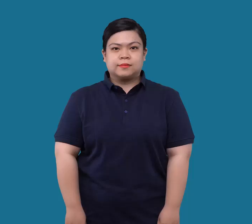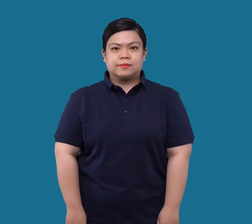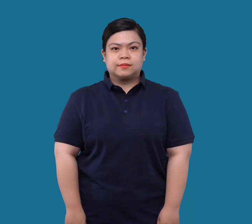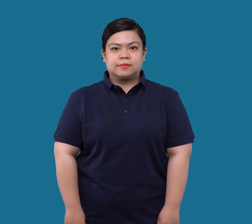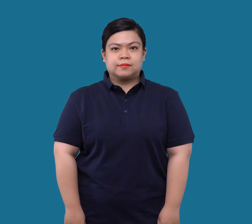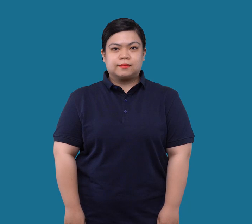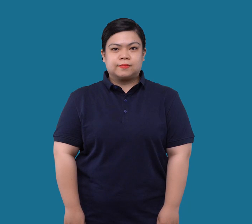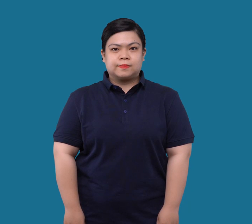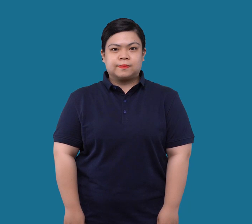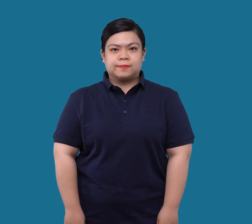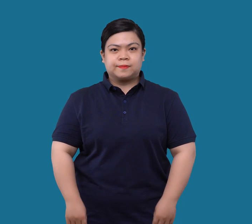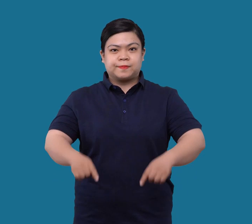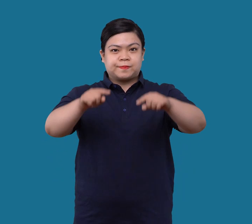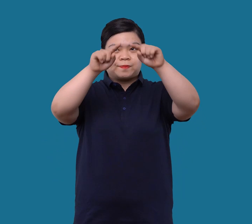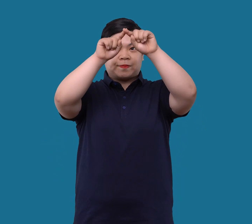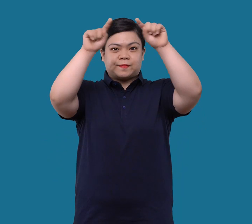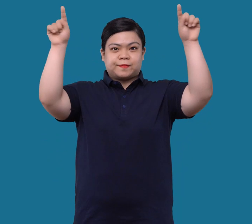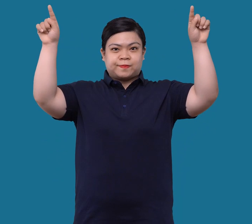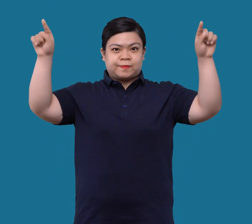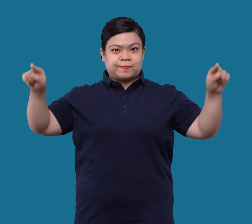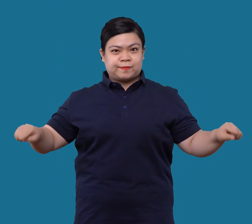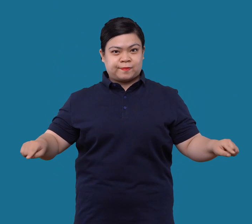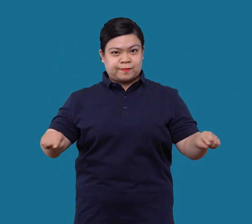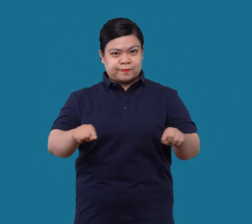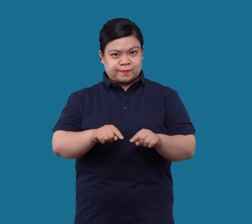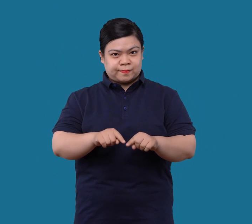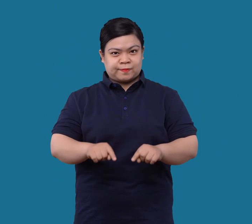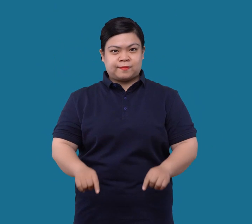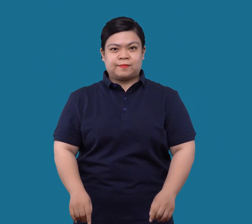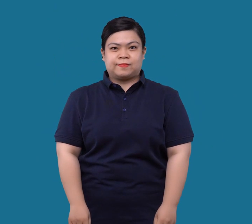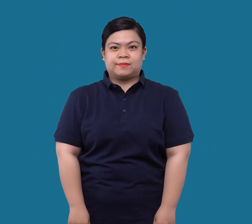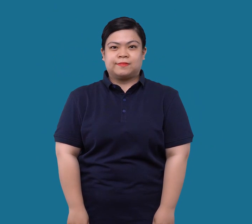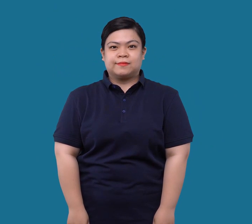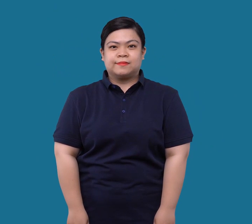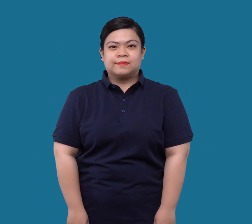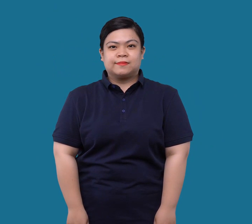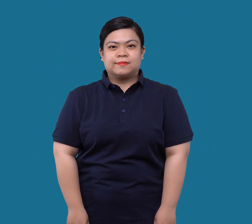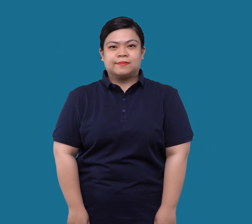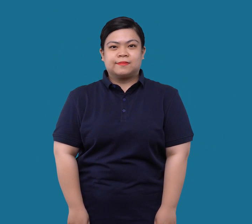bảng đen